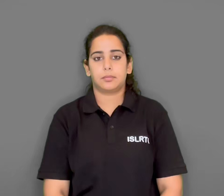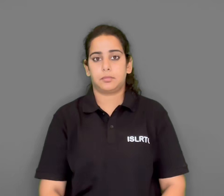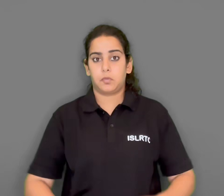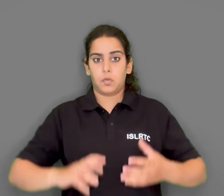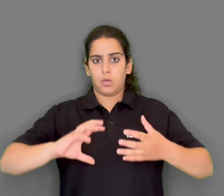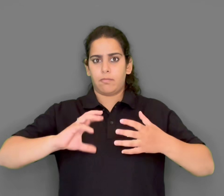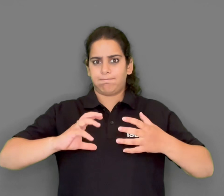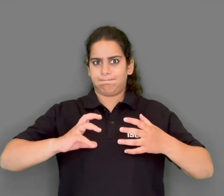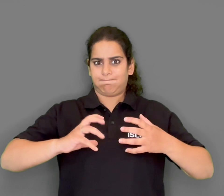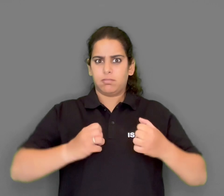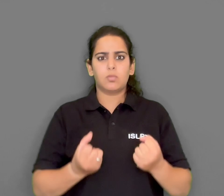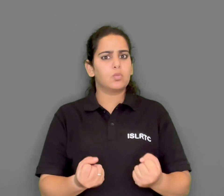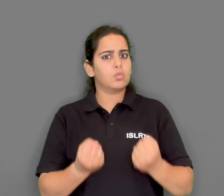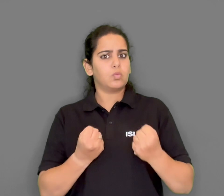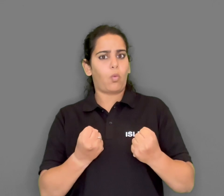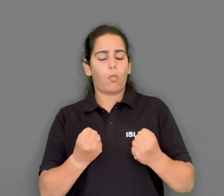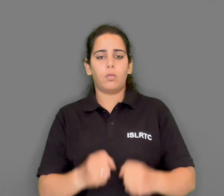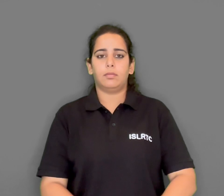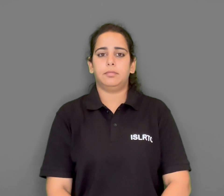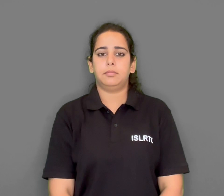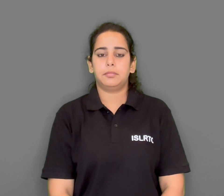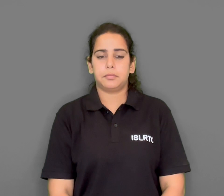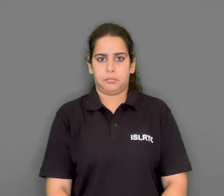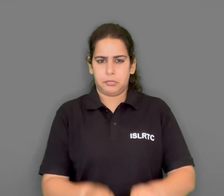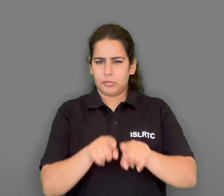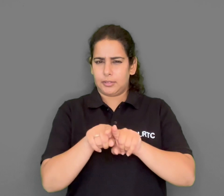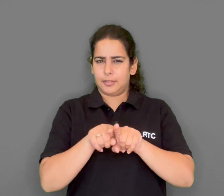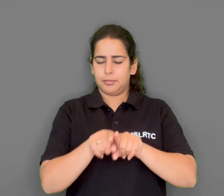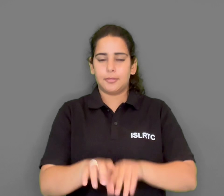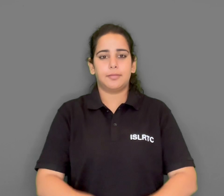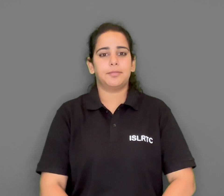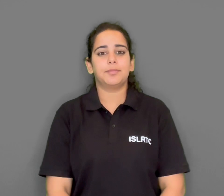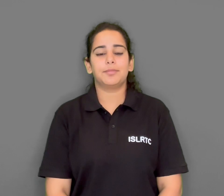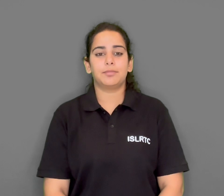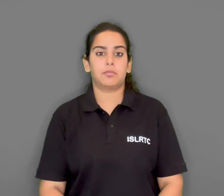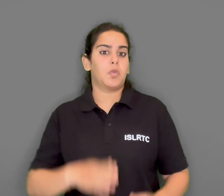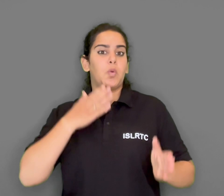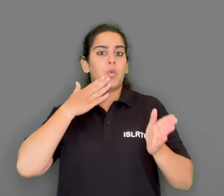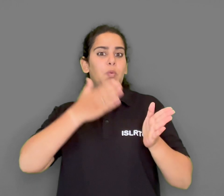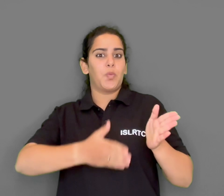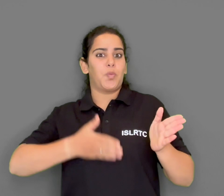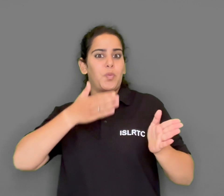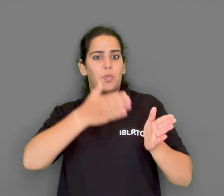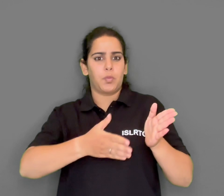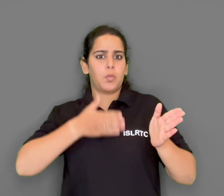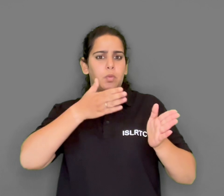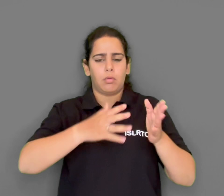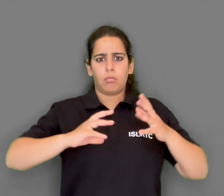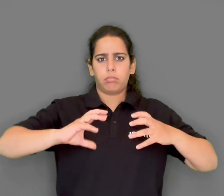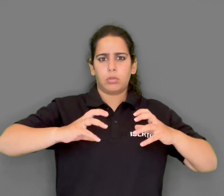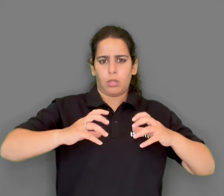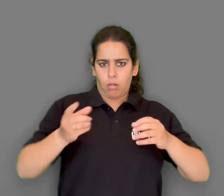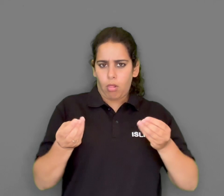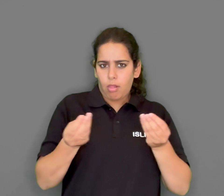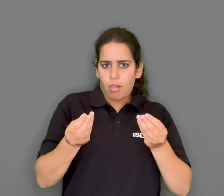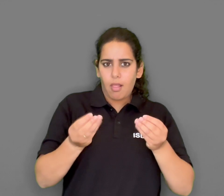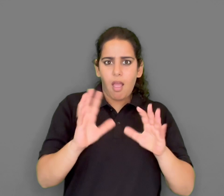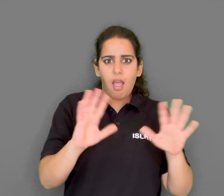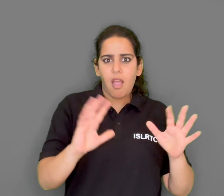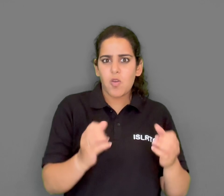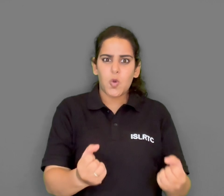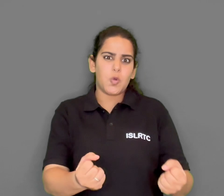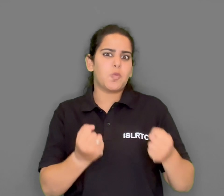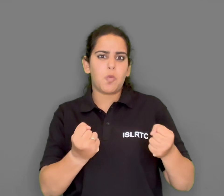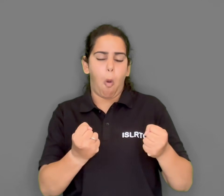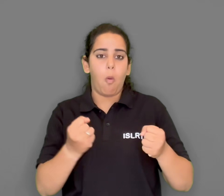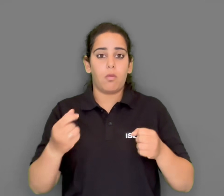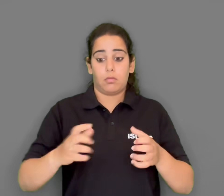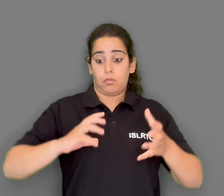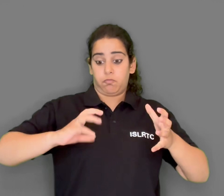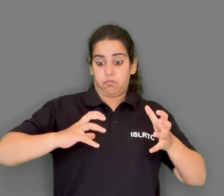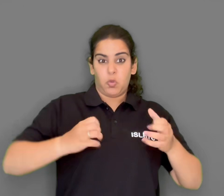Powertrain A system inside a vehicle, boat or another type of machinery